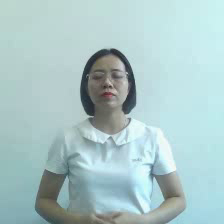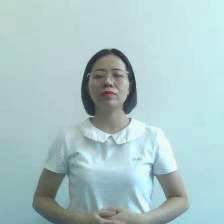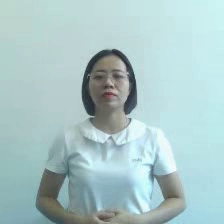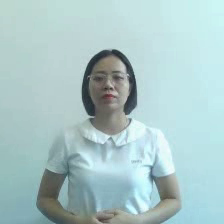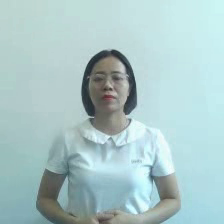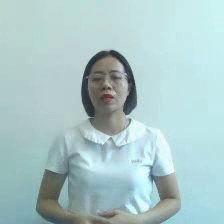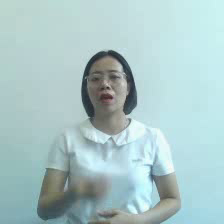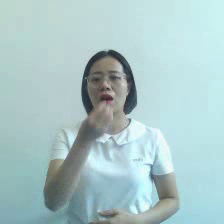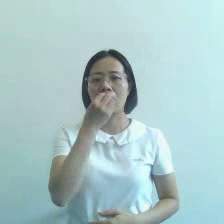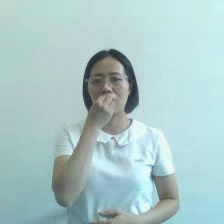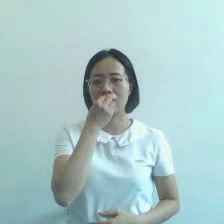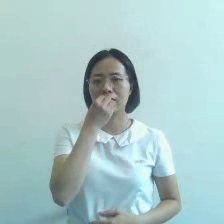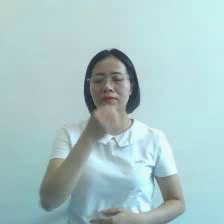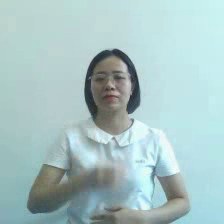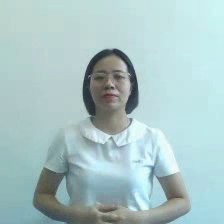Ăn